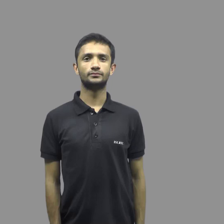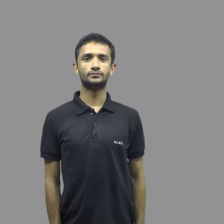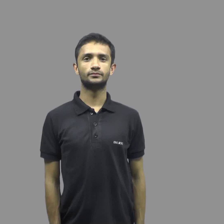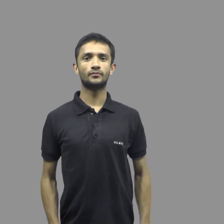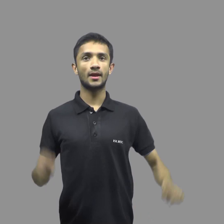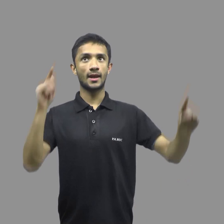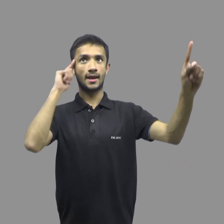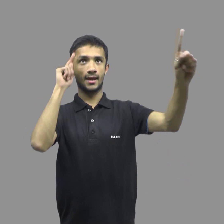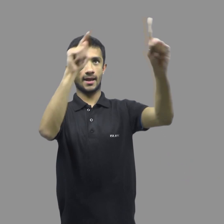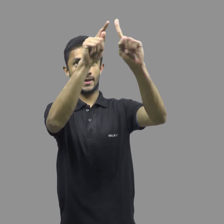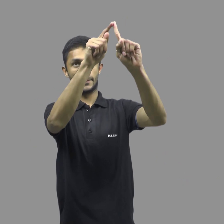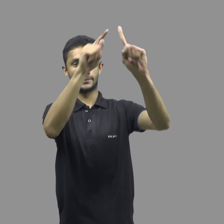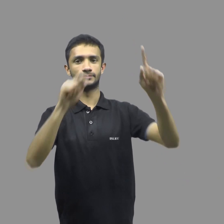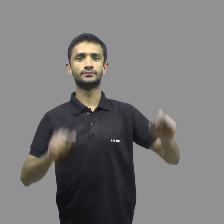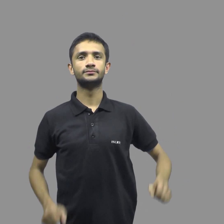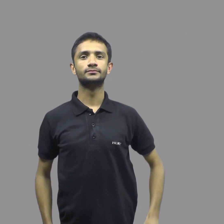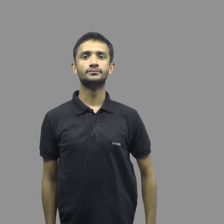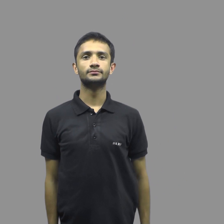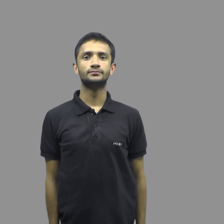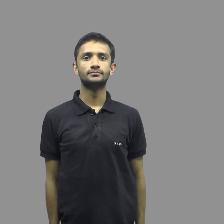Aim Target Goal